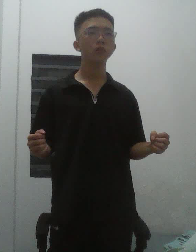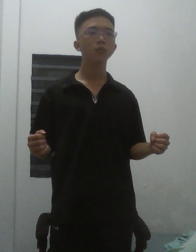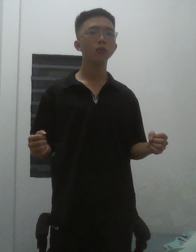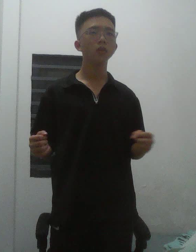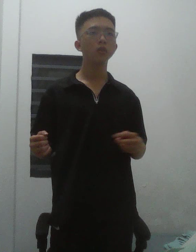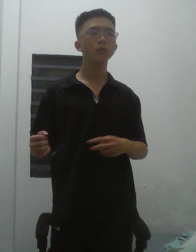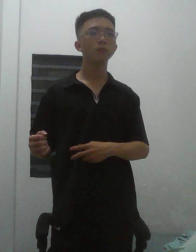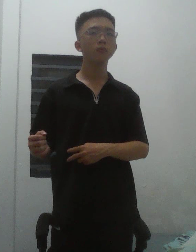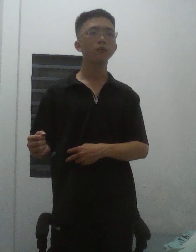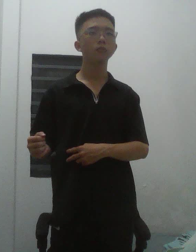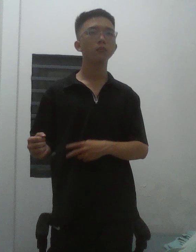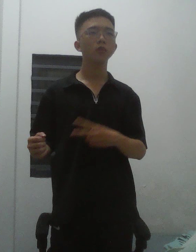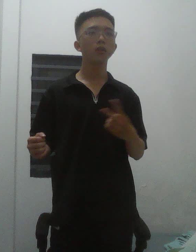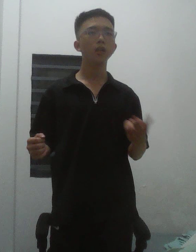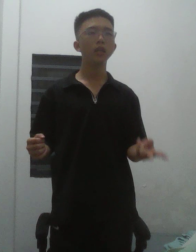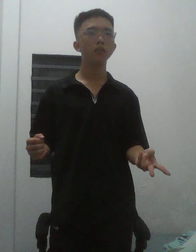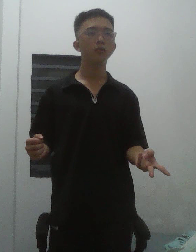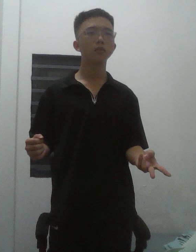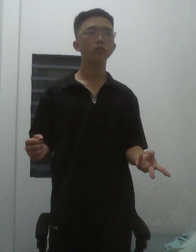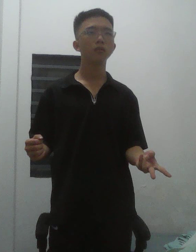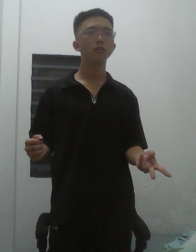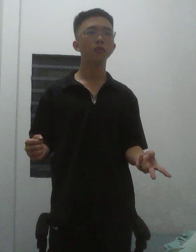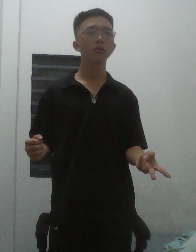it